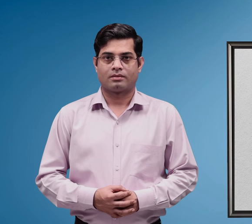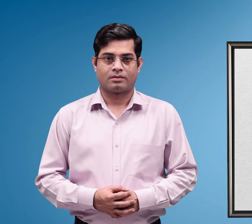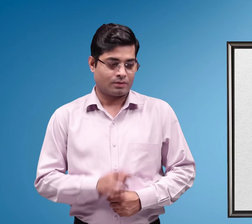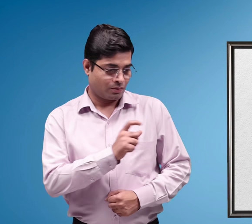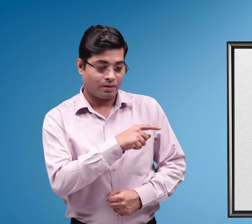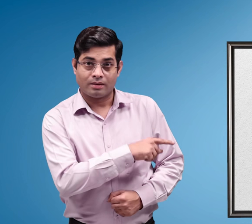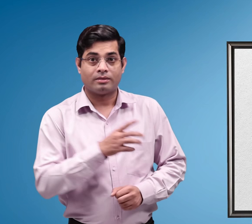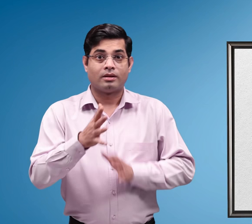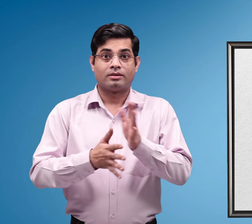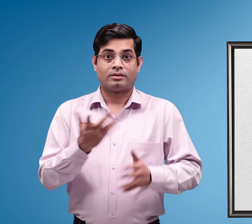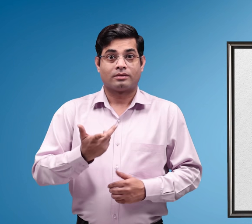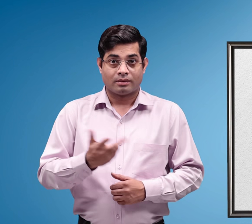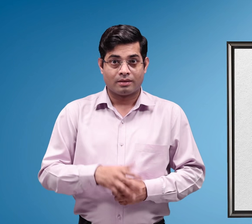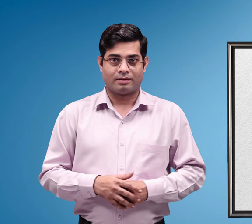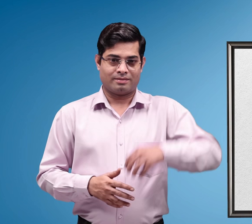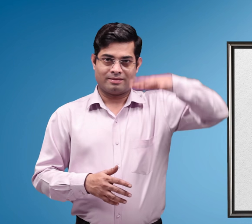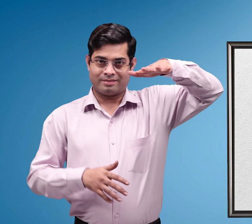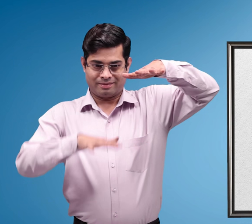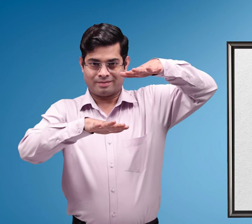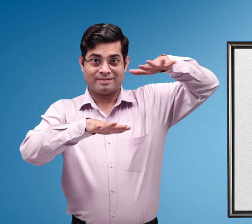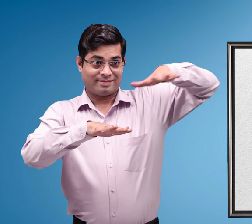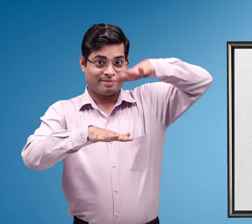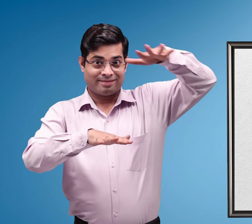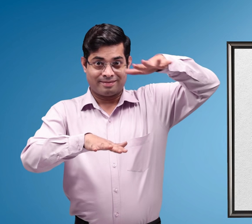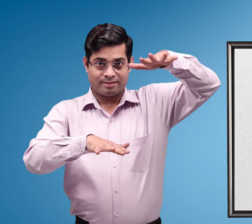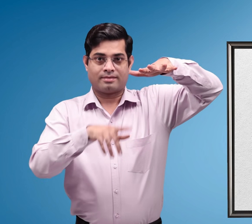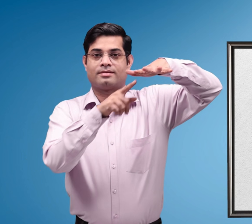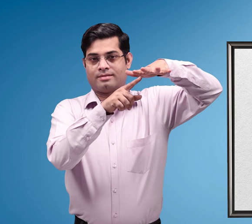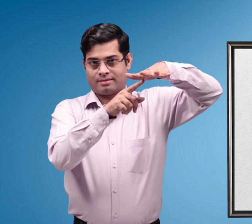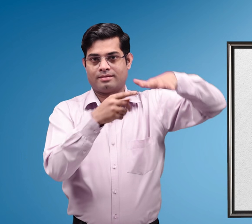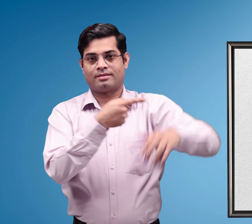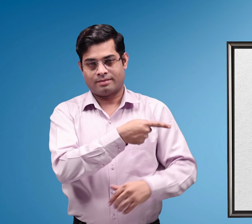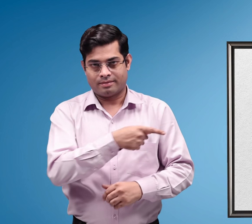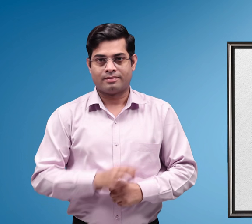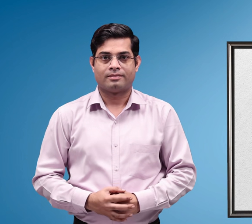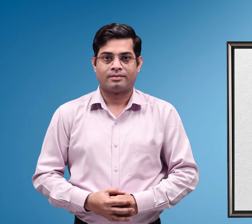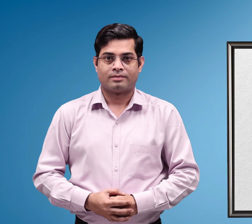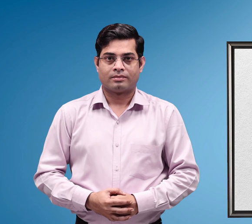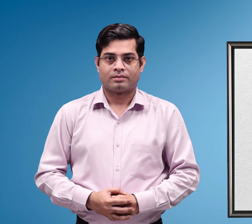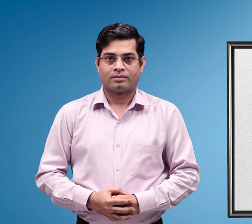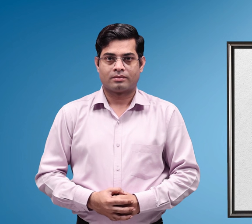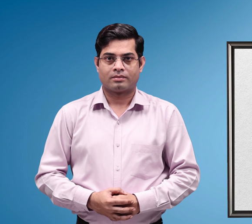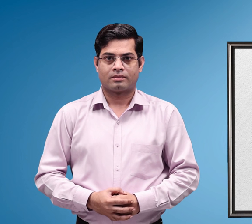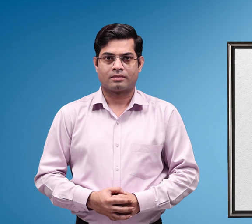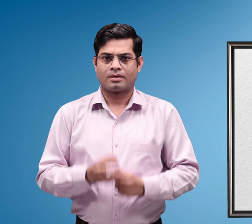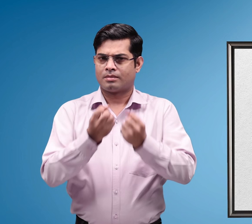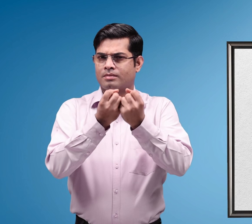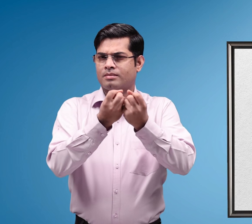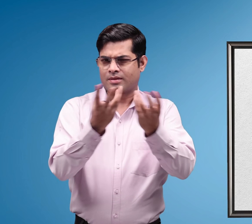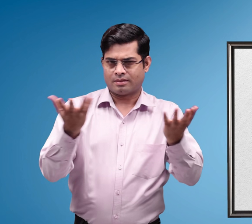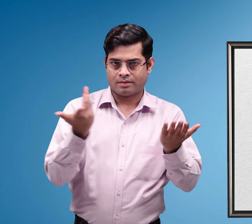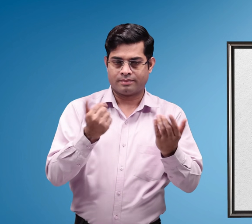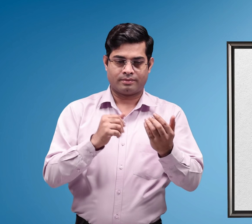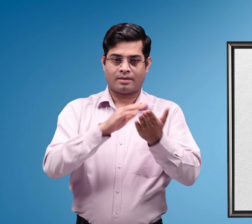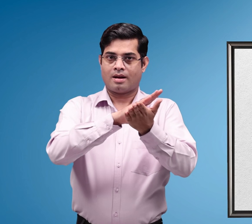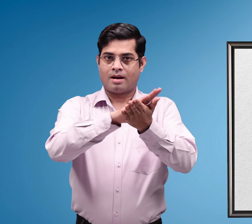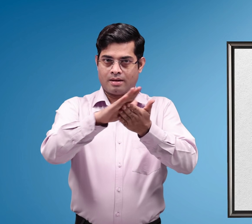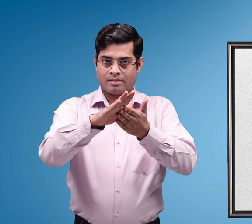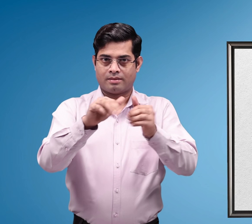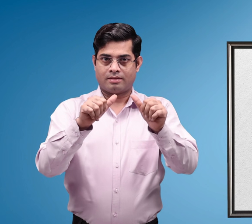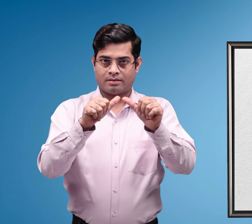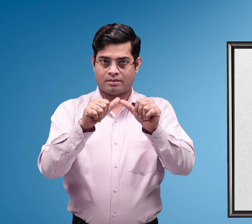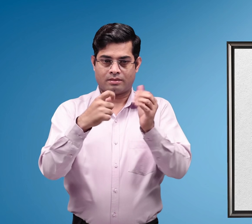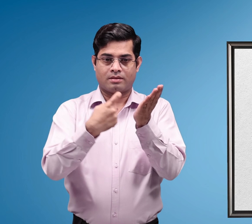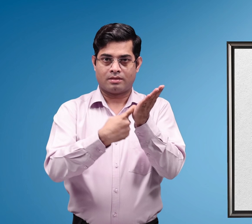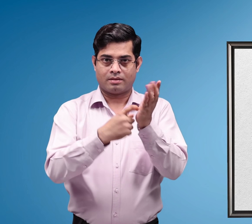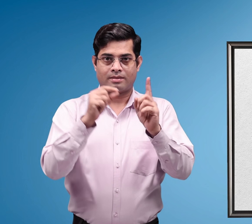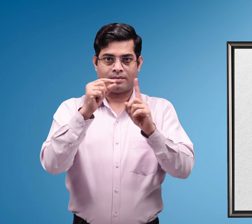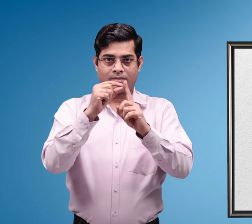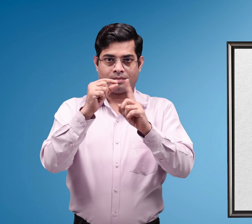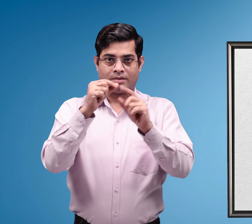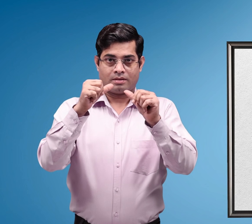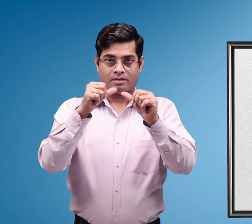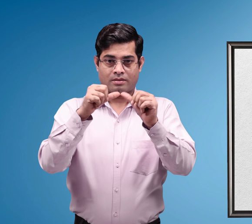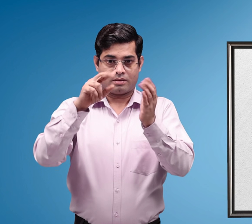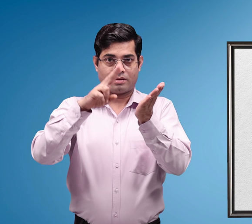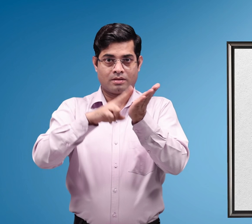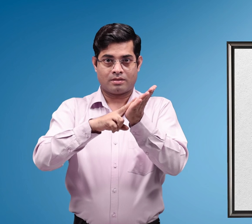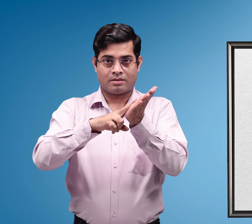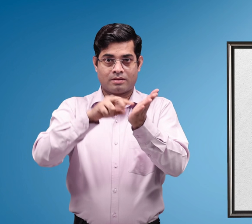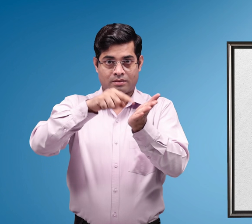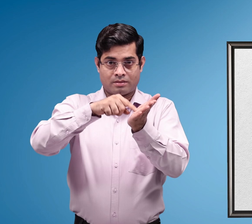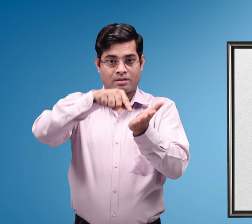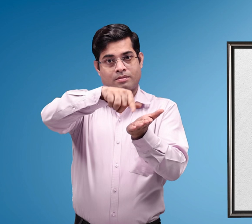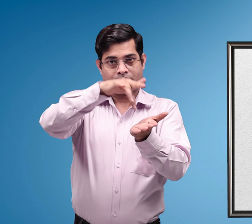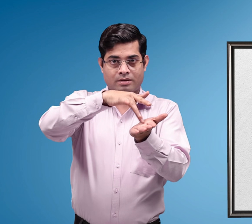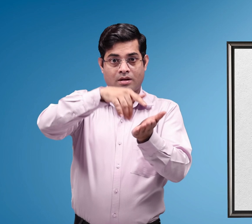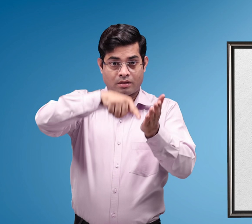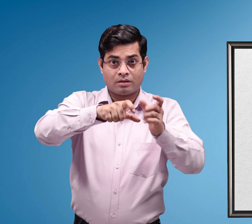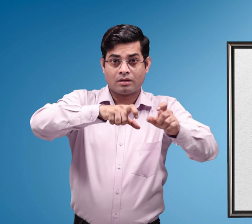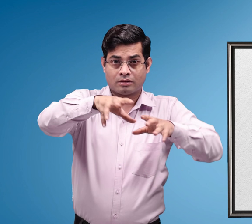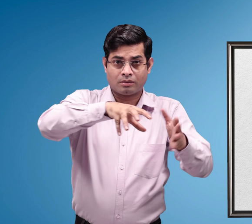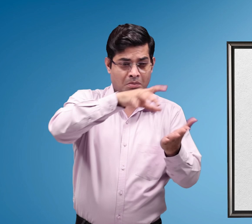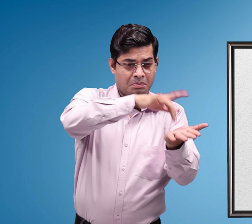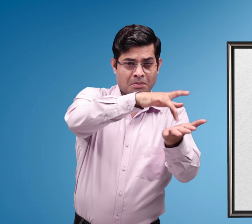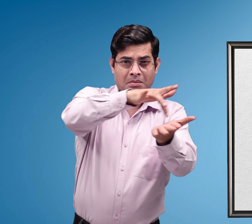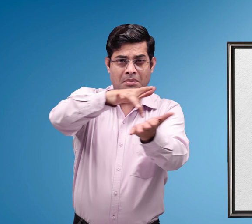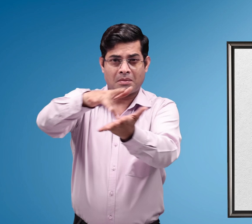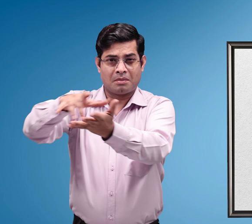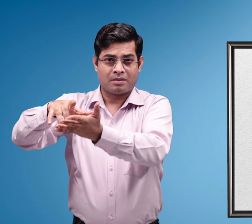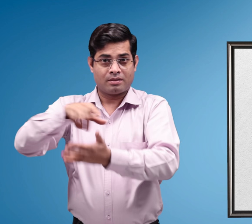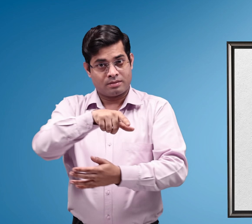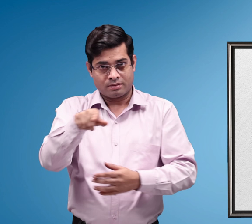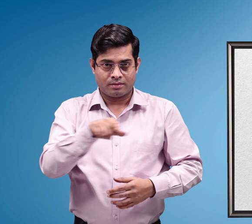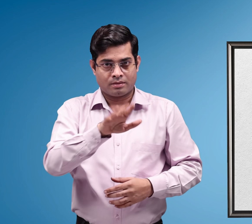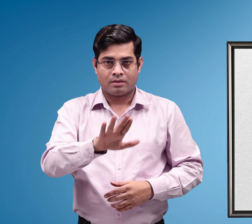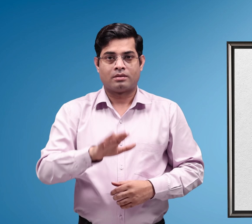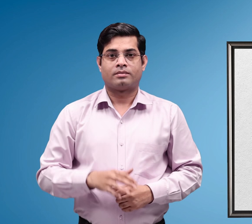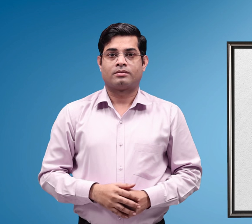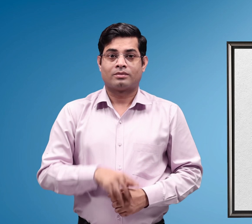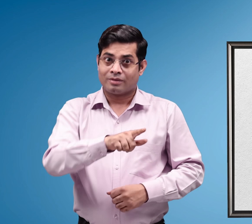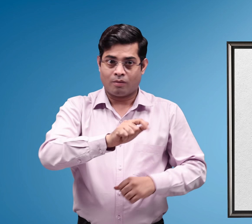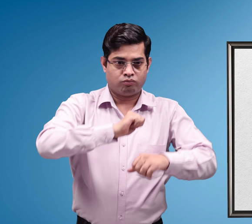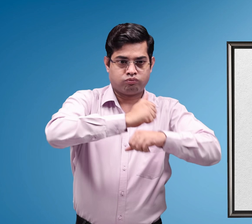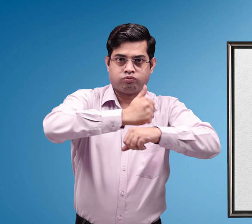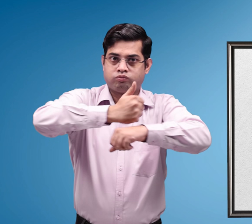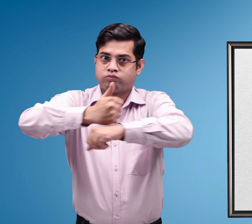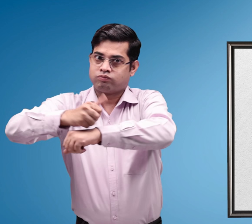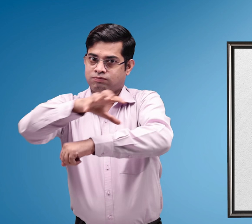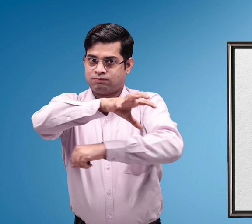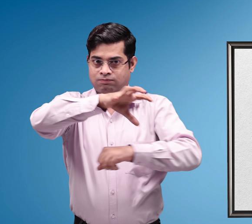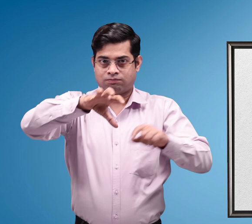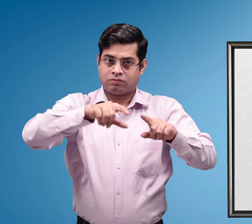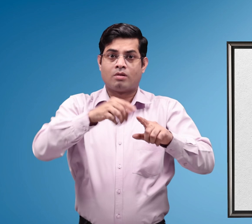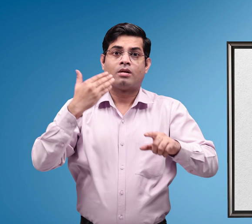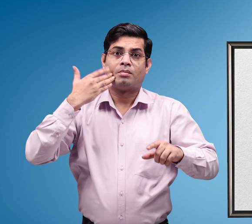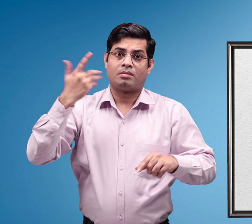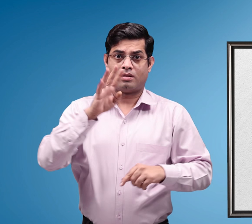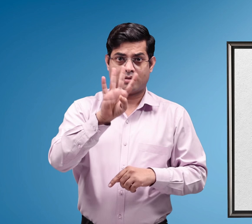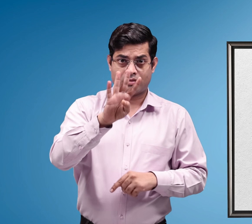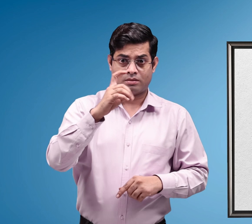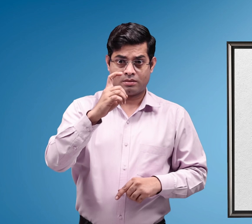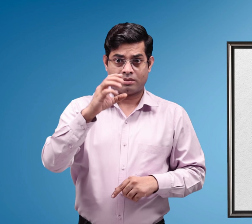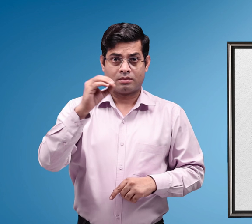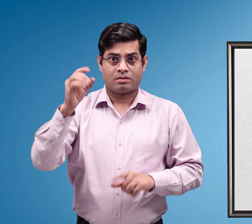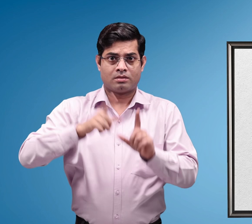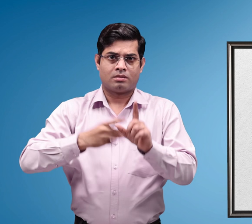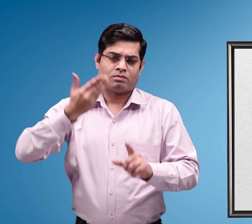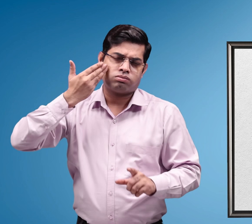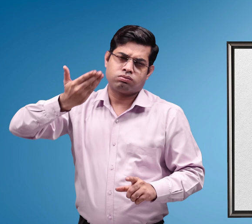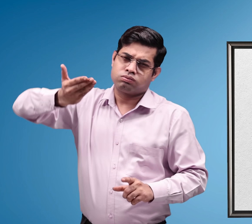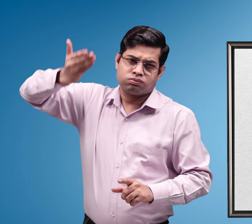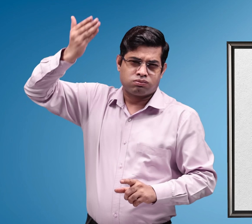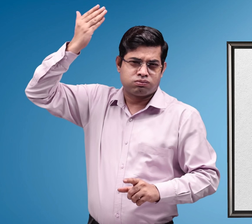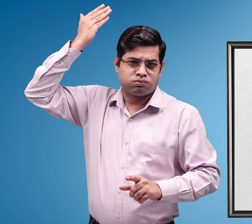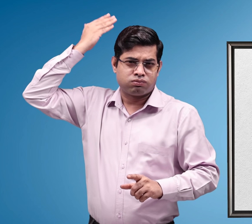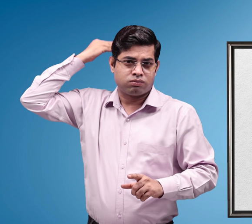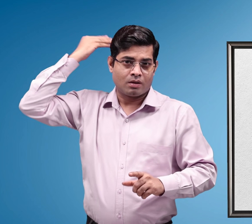citadel This sign means citadel. Many of the Harappan cities which developed around 4700 years ago, were divided into two or more parts. Usually, the part to the west was smaller but higher.